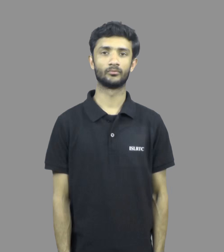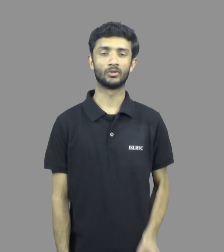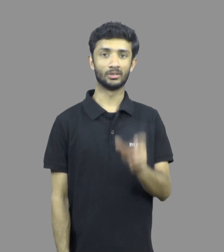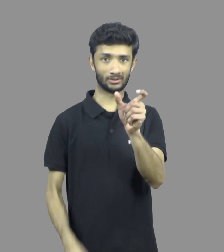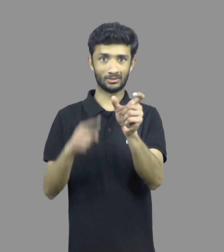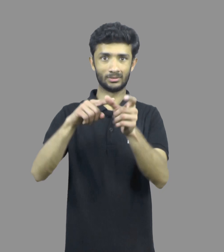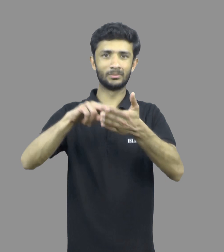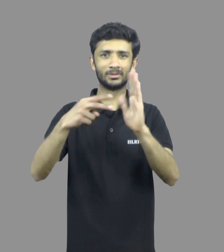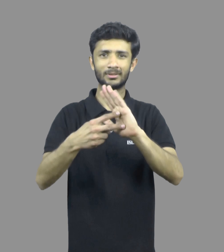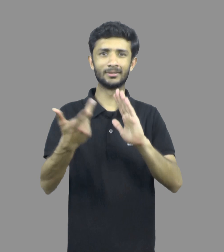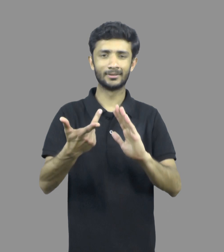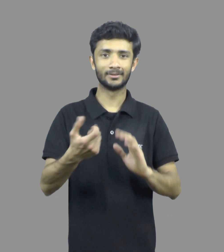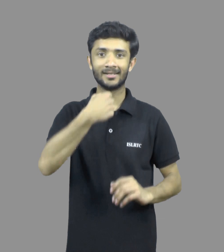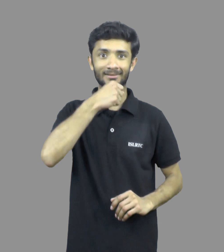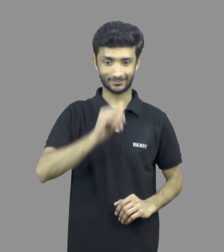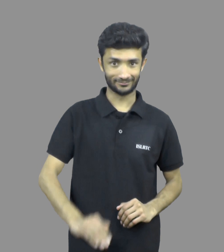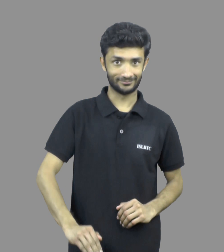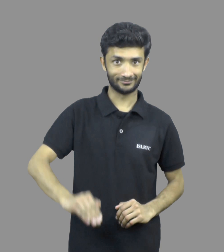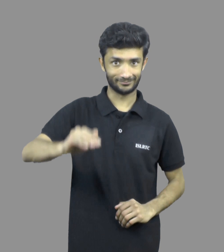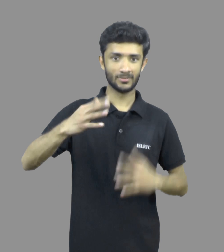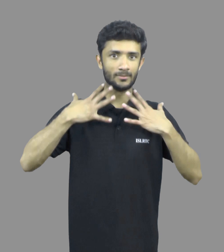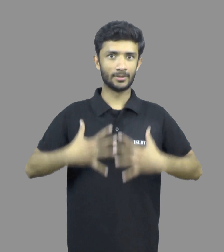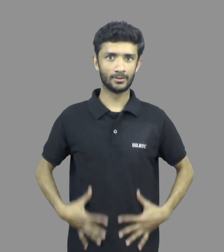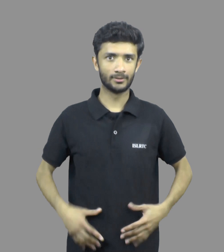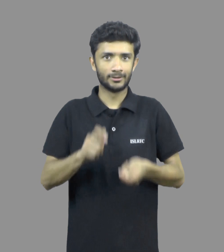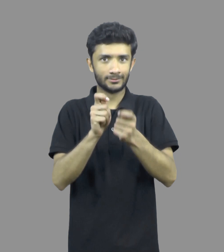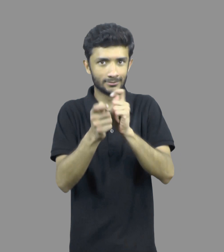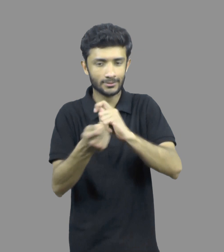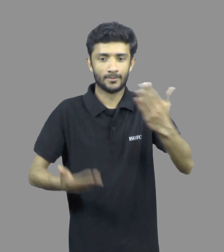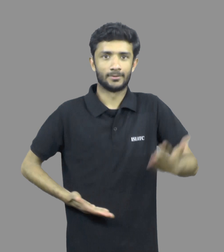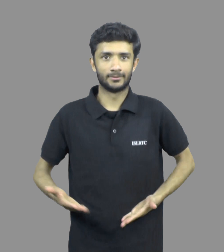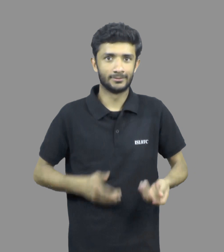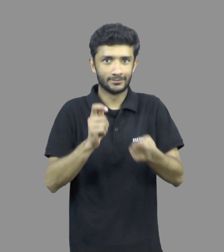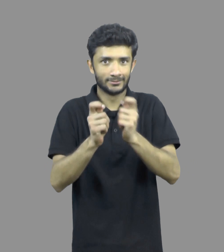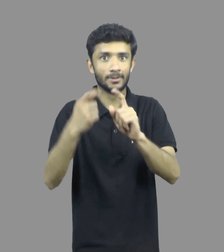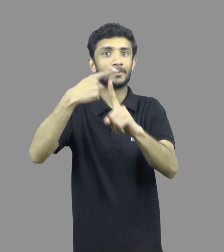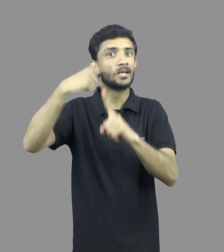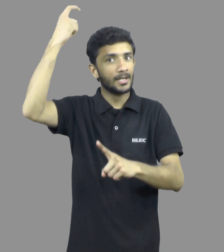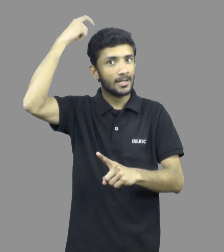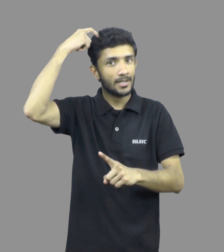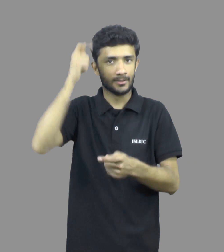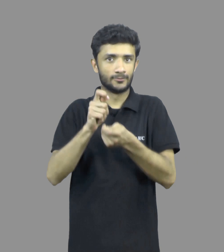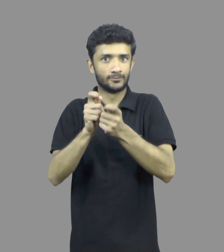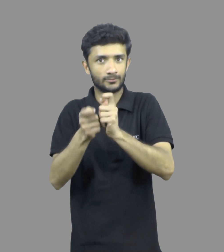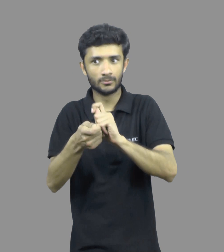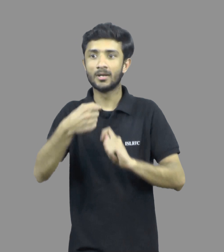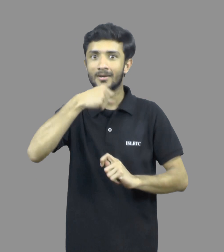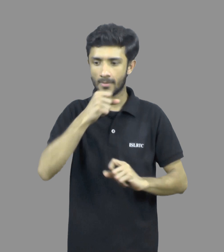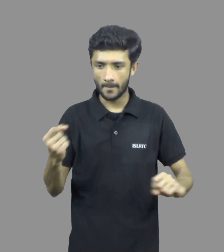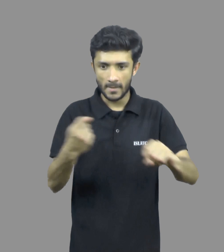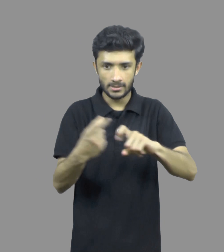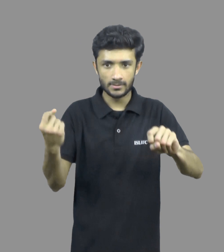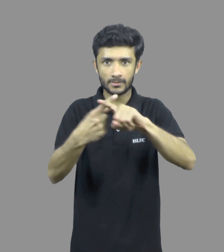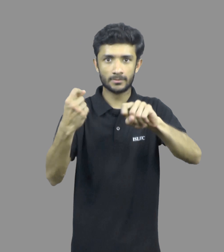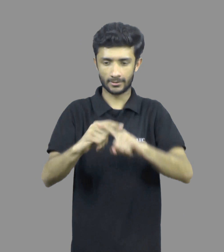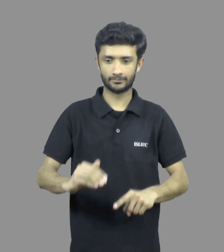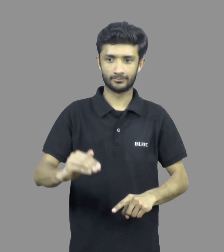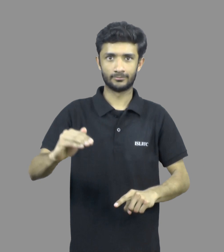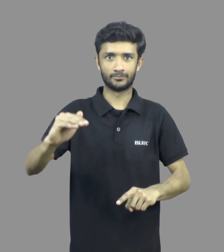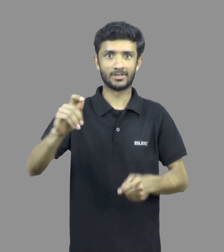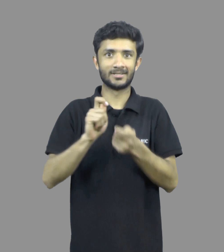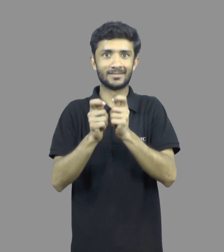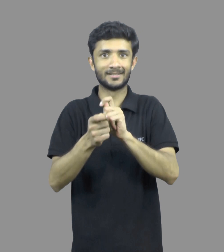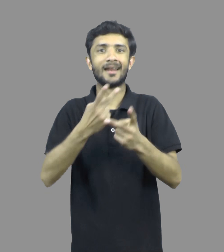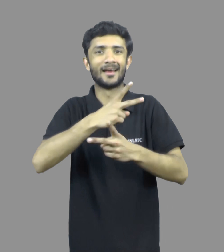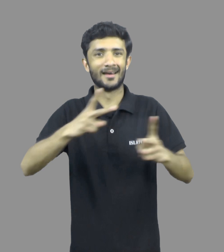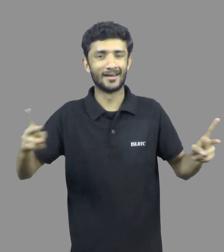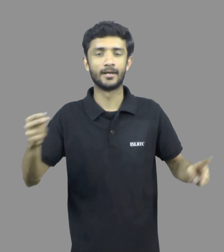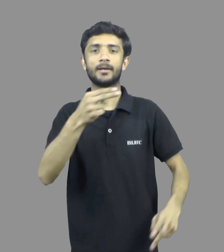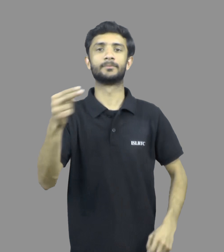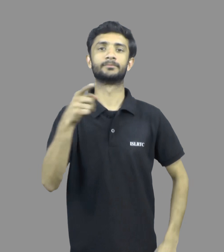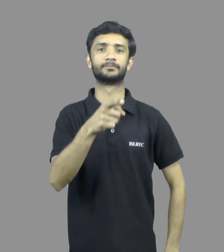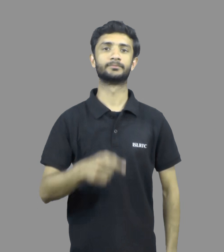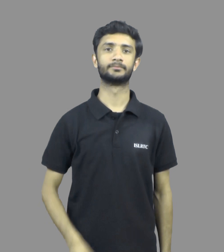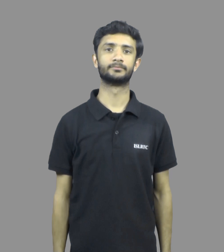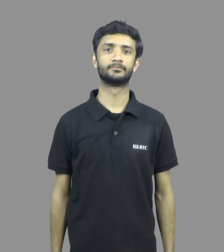Mature